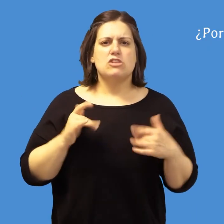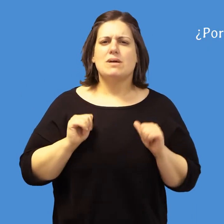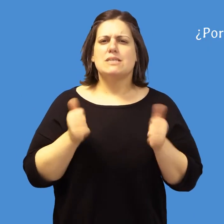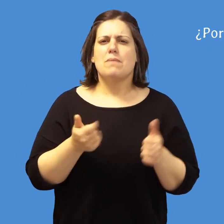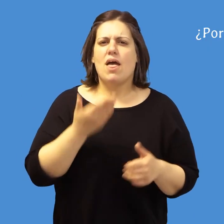empezar